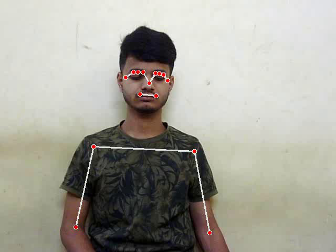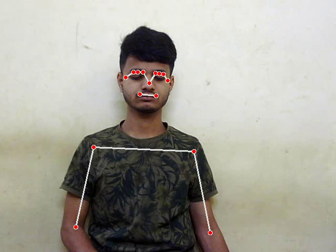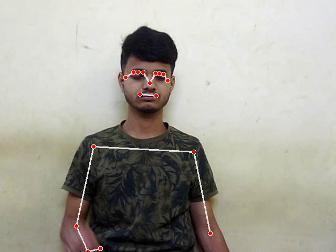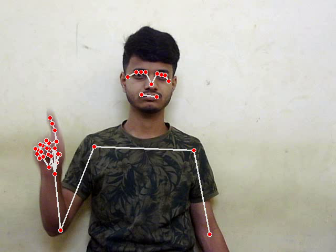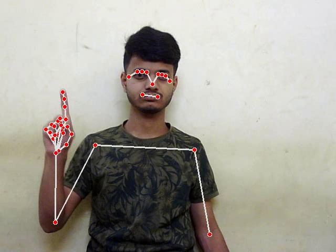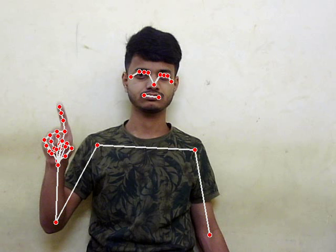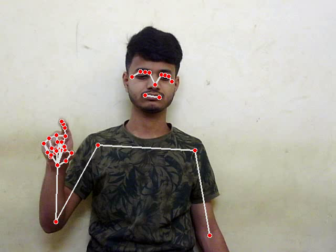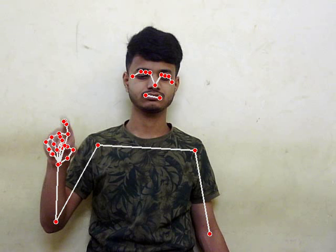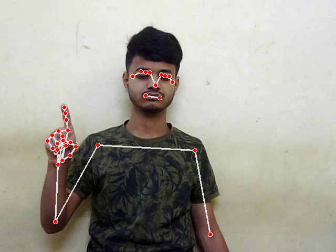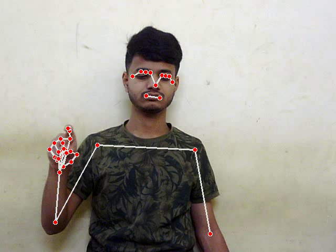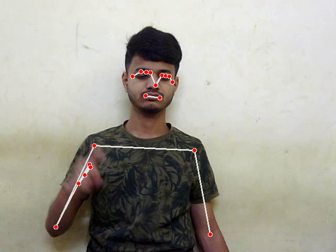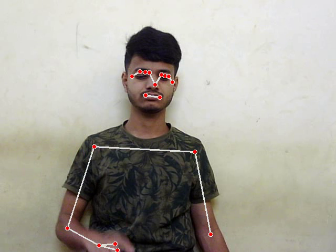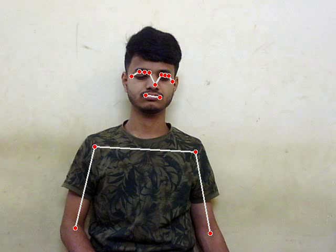need